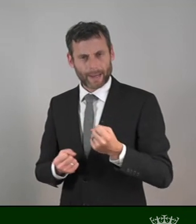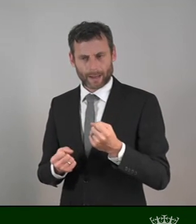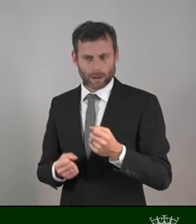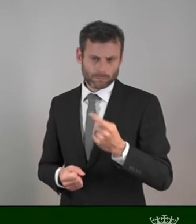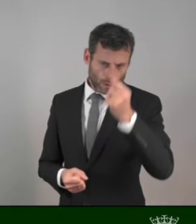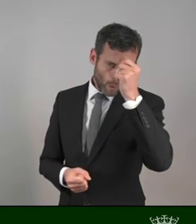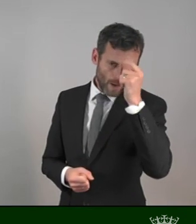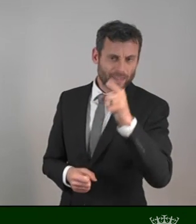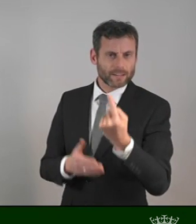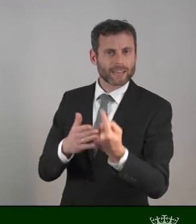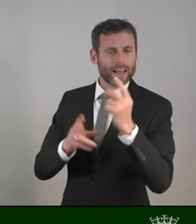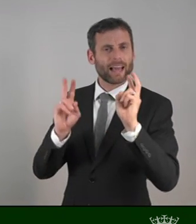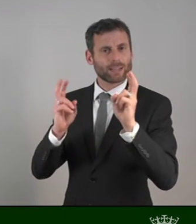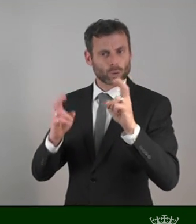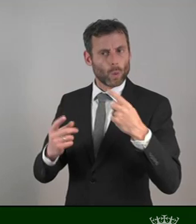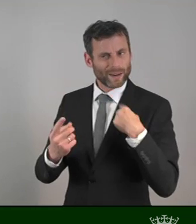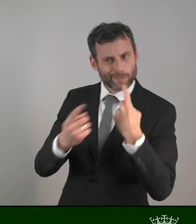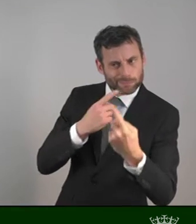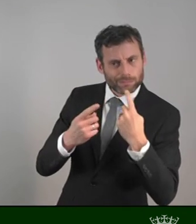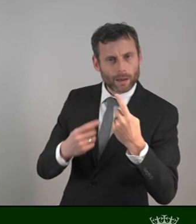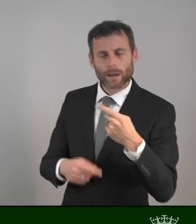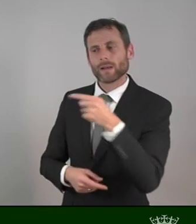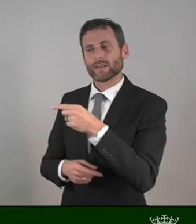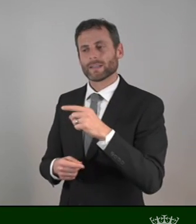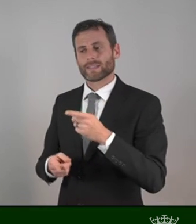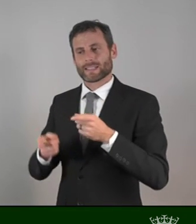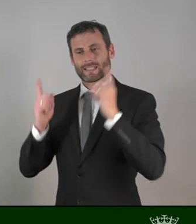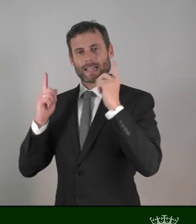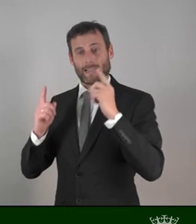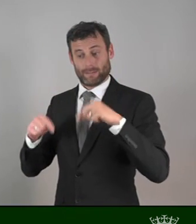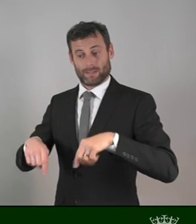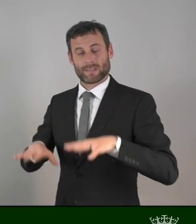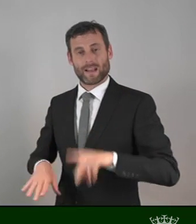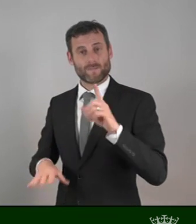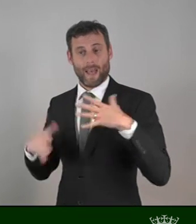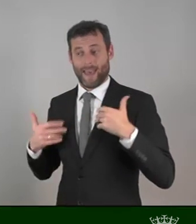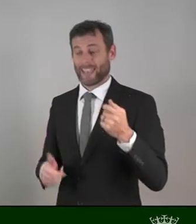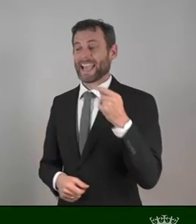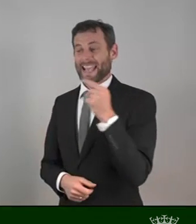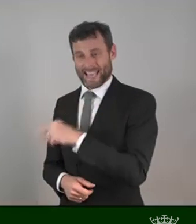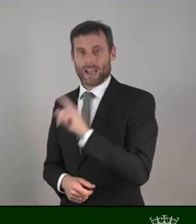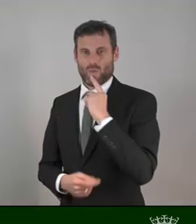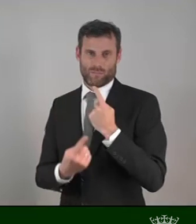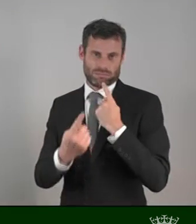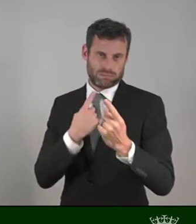My right honourable Friend the Secretary of State for Health says that he will personally intervene to ensure that that is done.